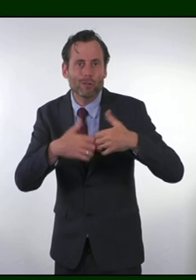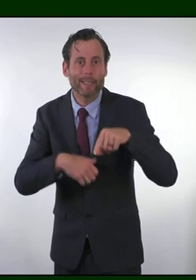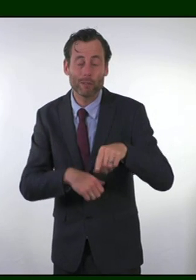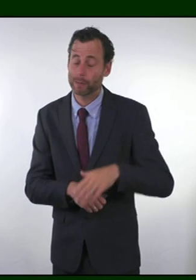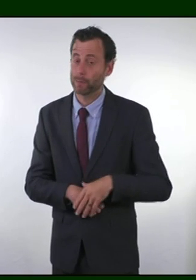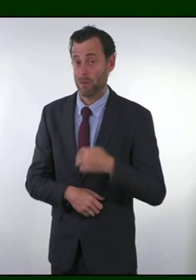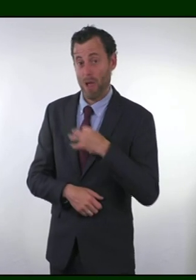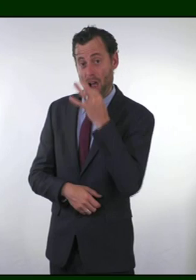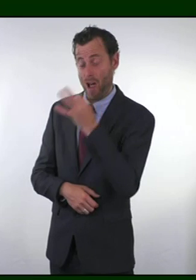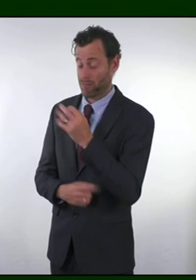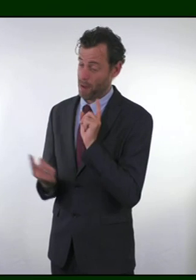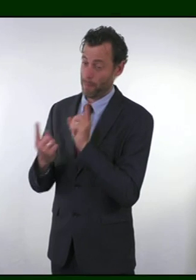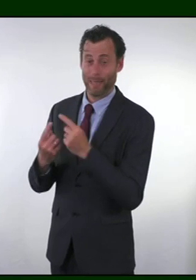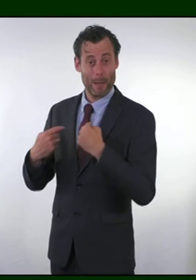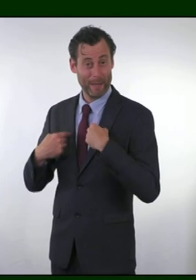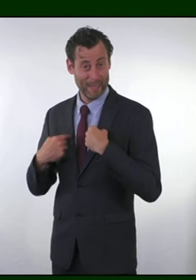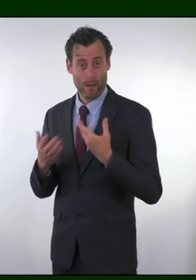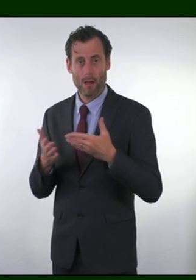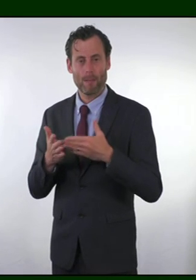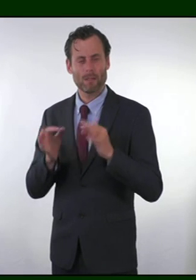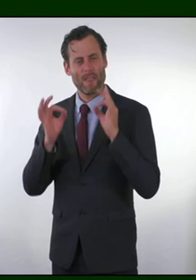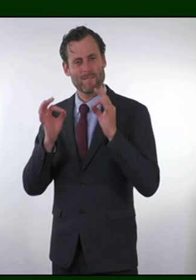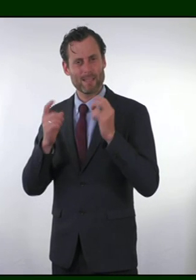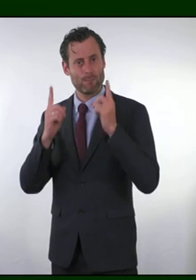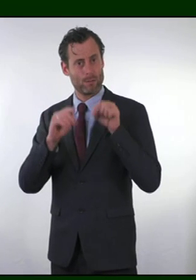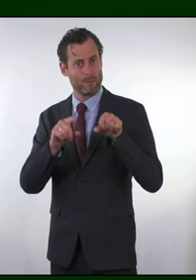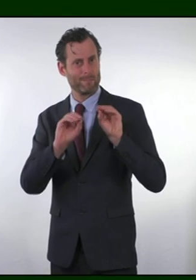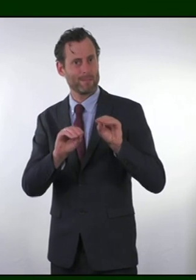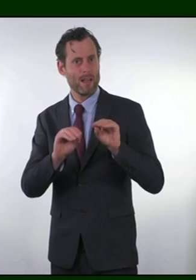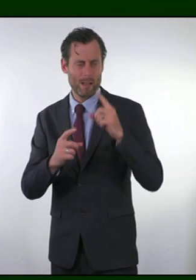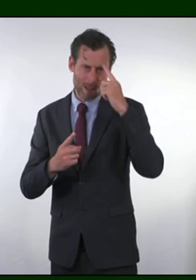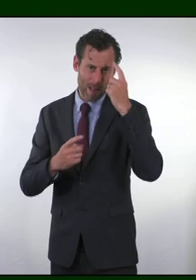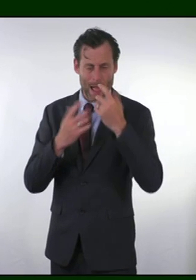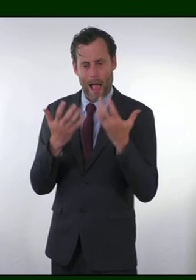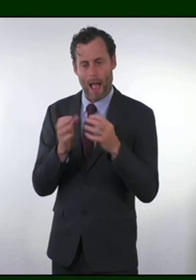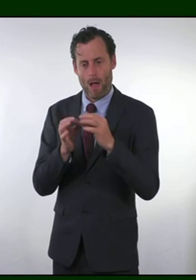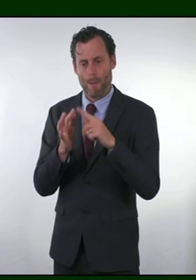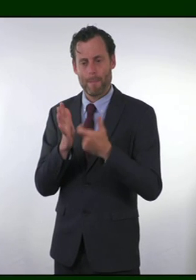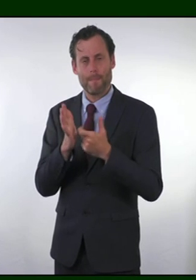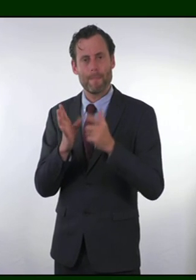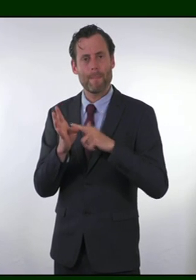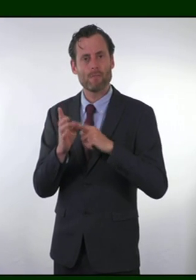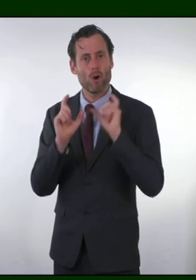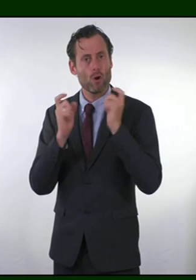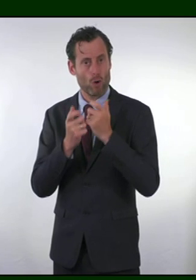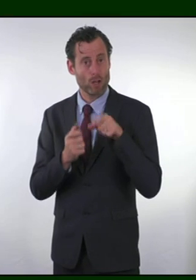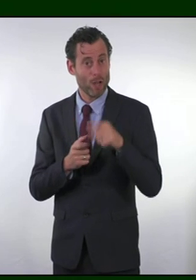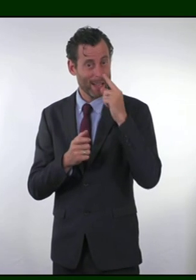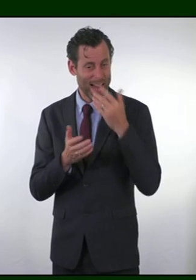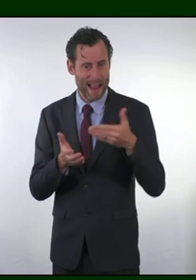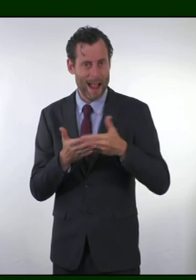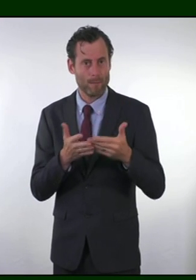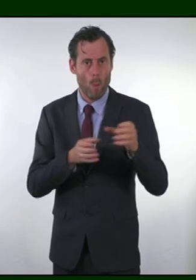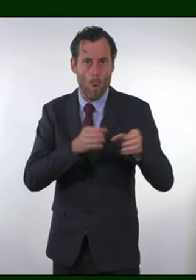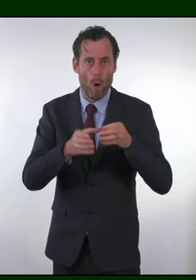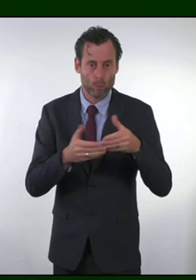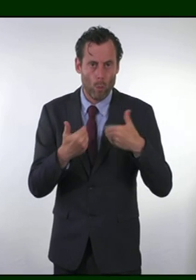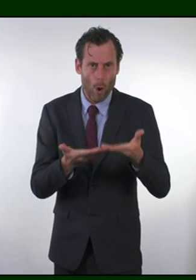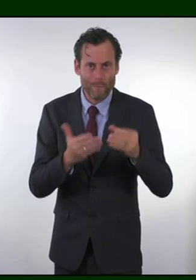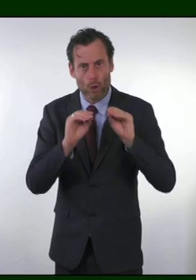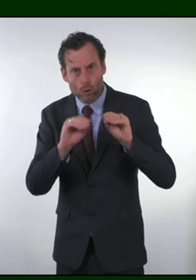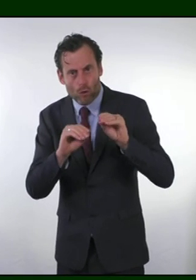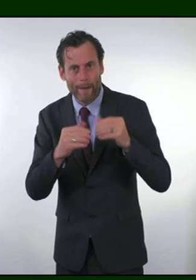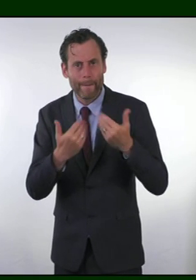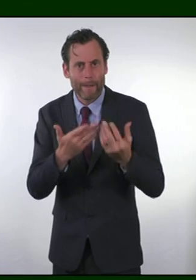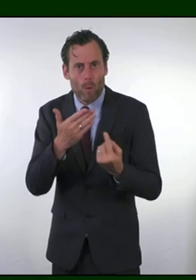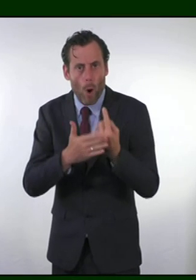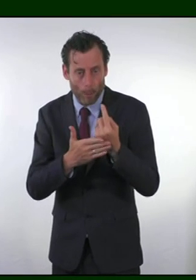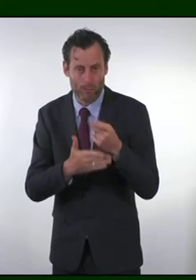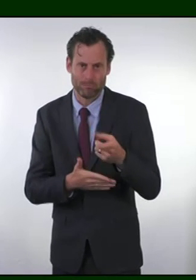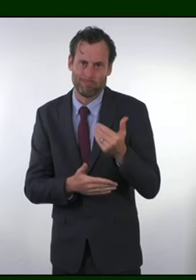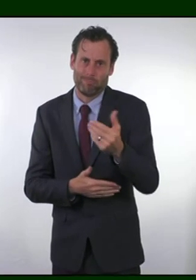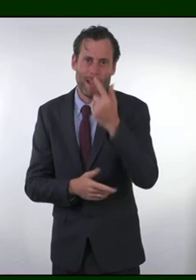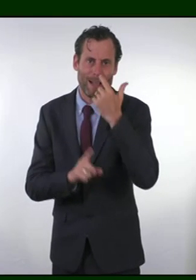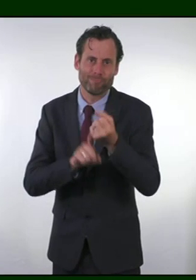Will the Chancellor meet me and the fantastic principal, Charlie Deane, to discuss how Bury College can expand the range and number of placements on offer for young people and thereby transform their opportunities in the jobs market?